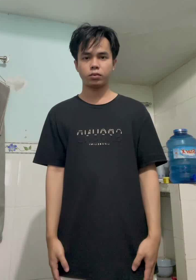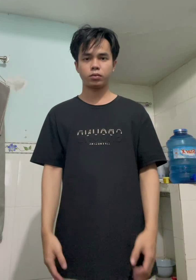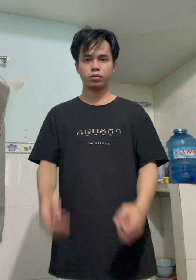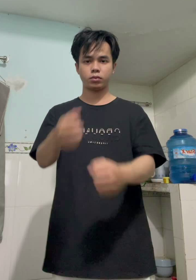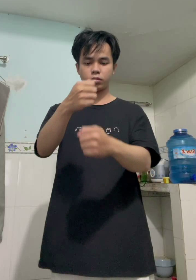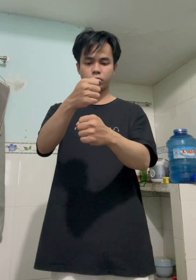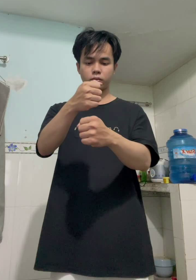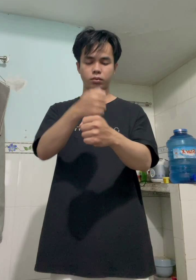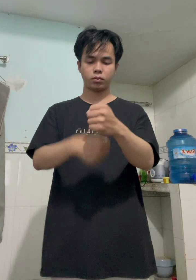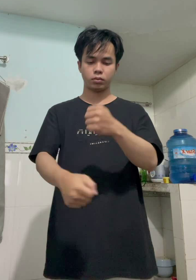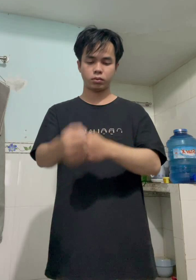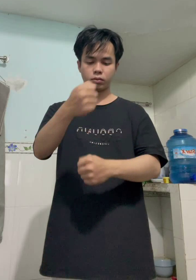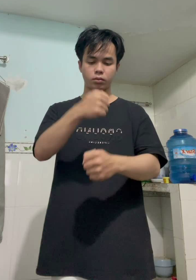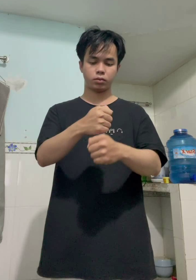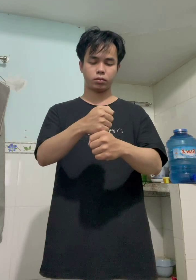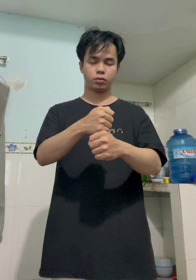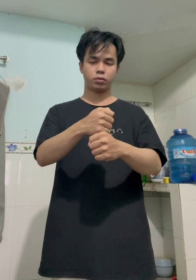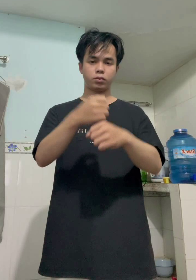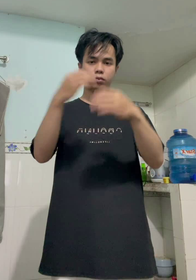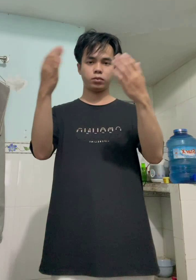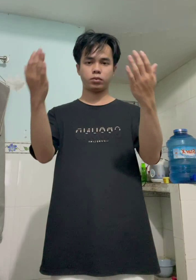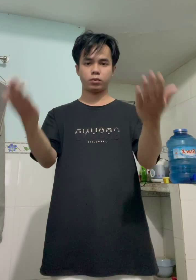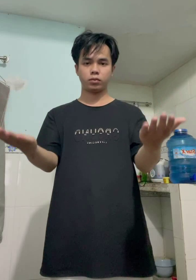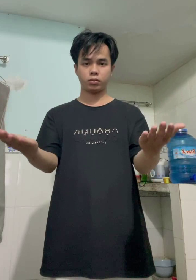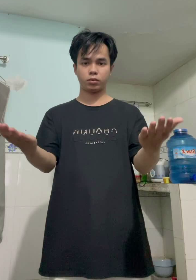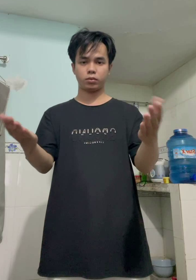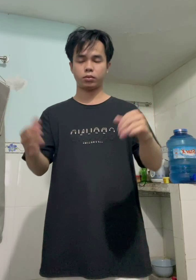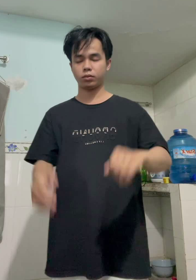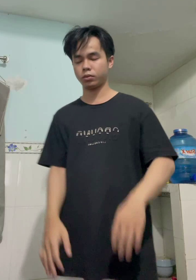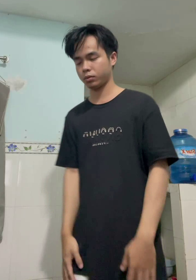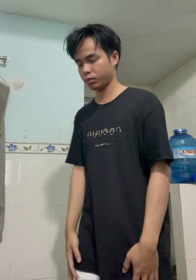nam nay